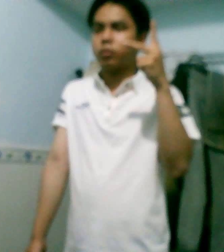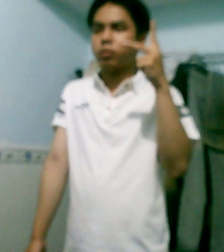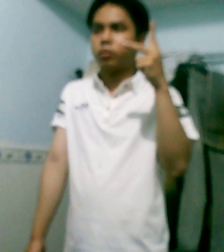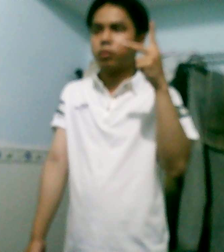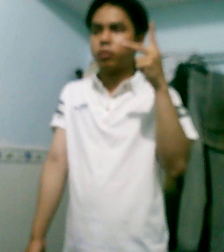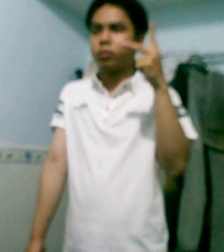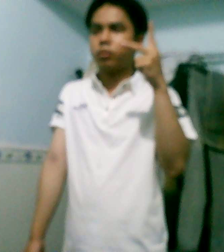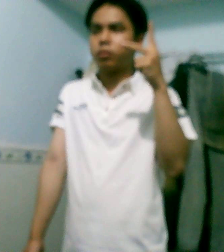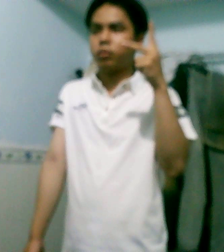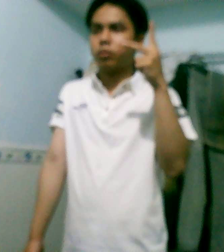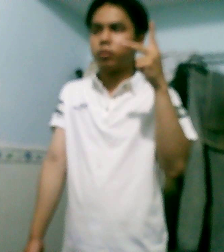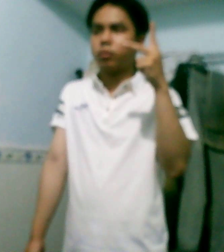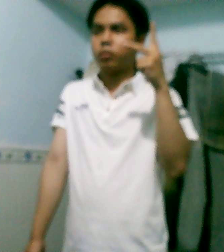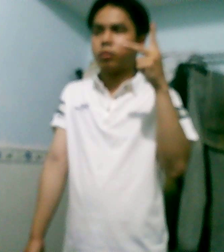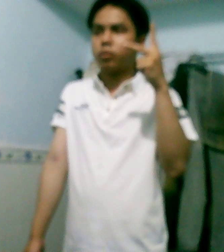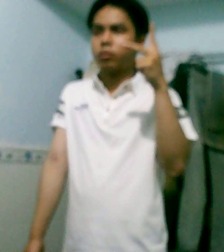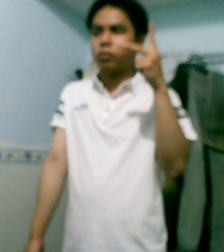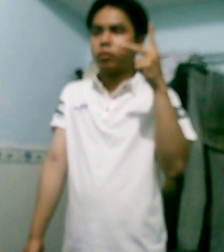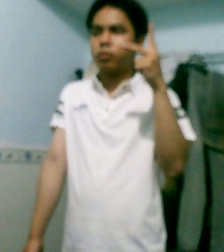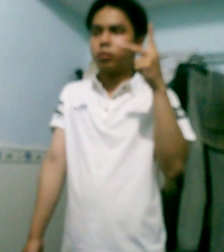k